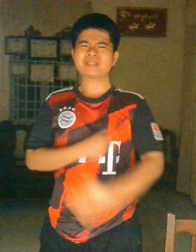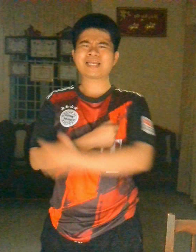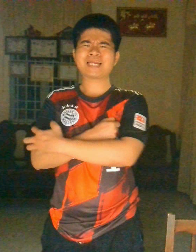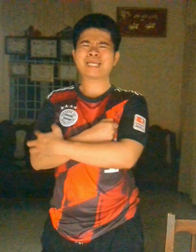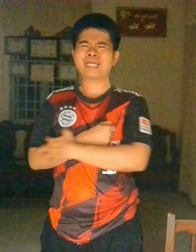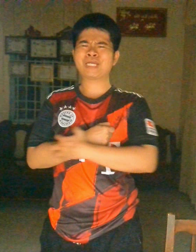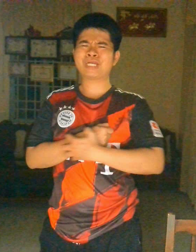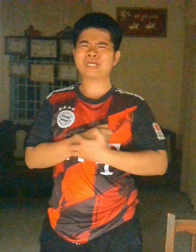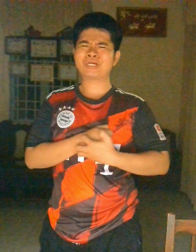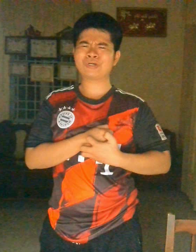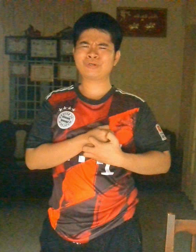ngheo